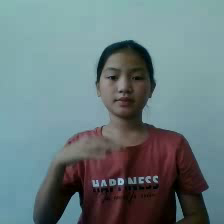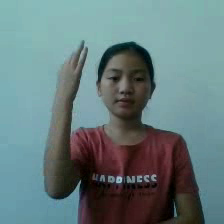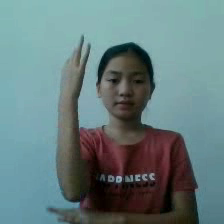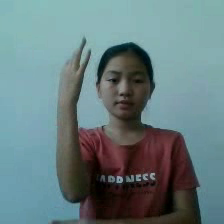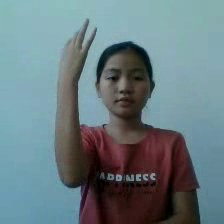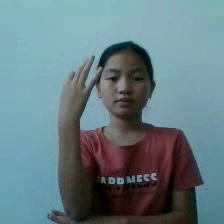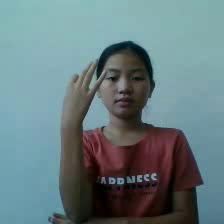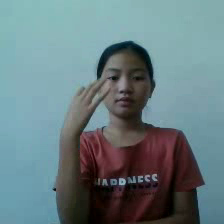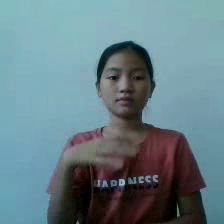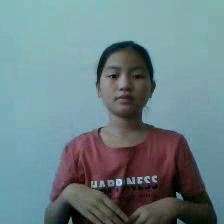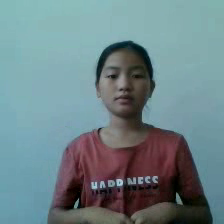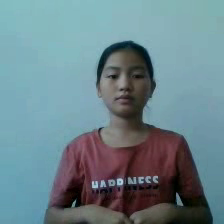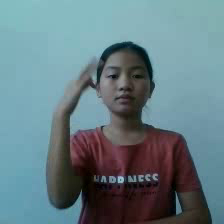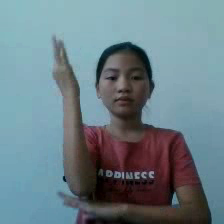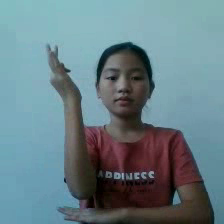Trưa